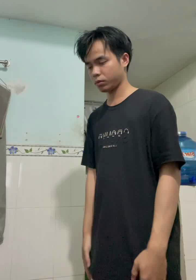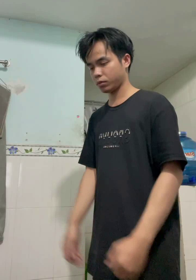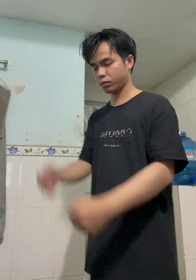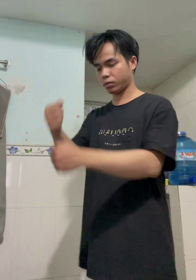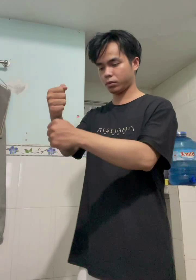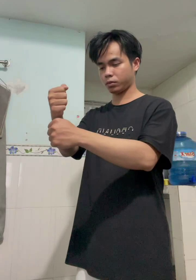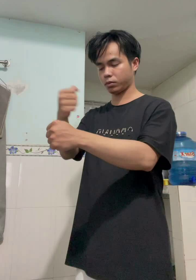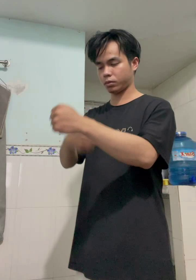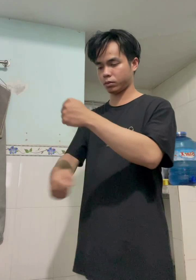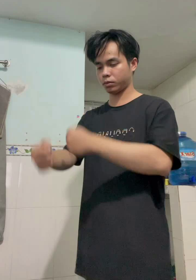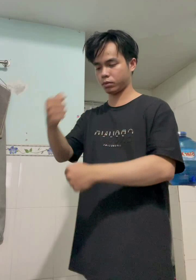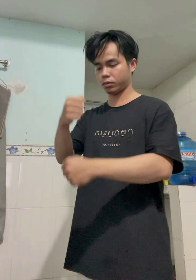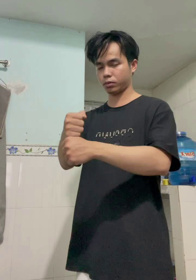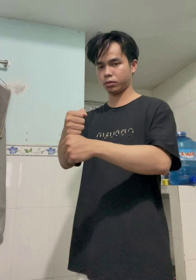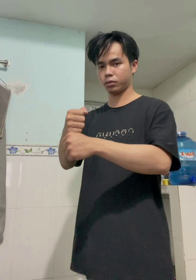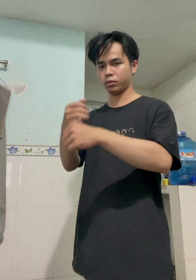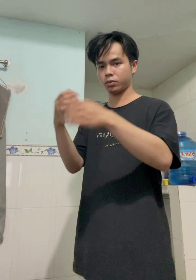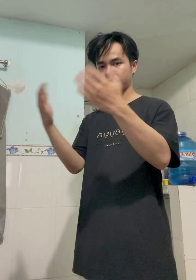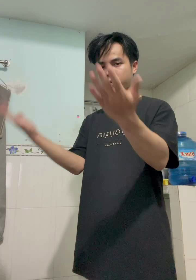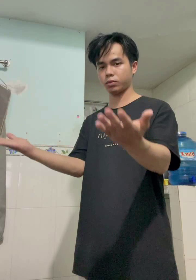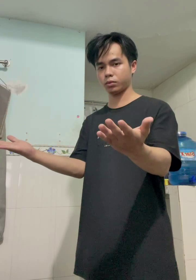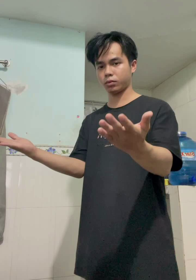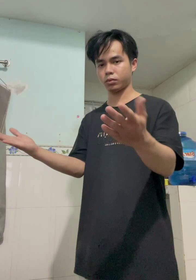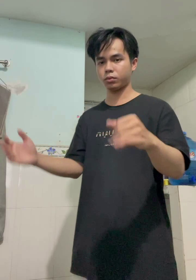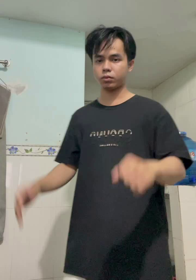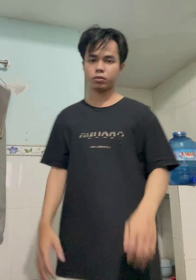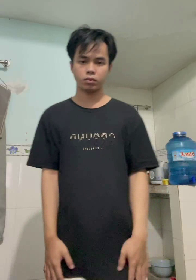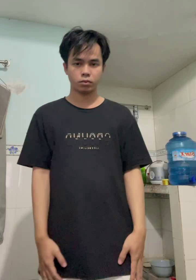nam nay